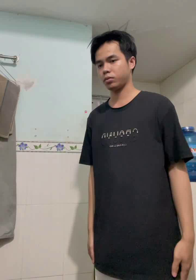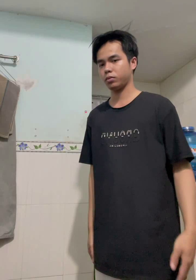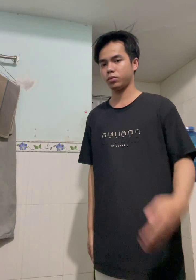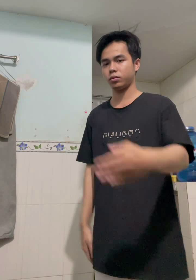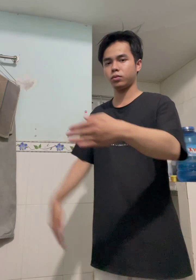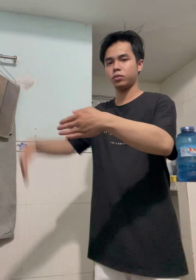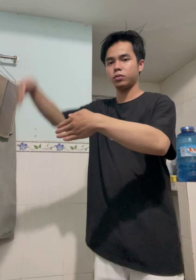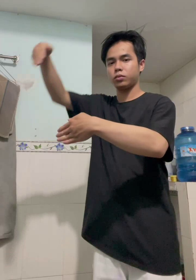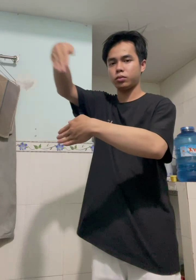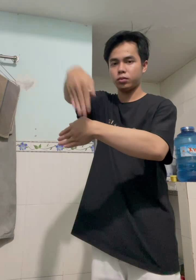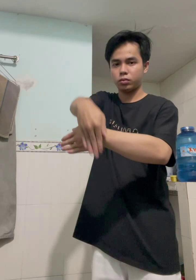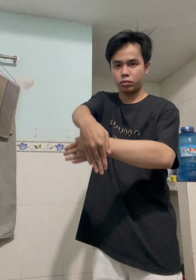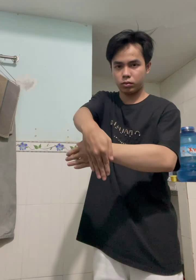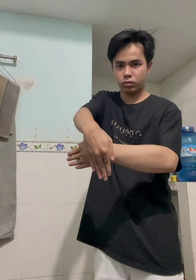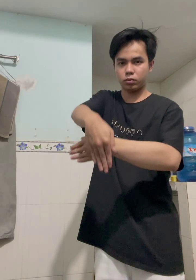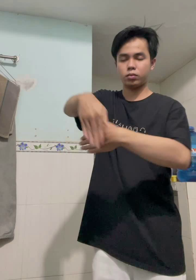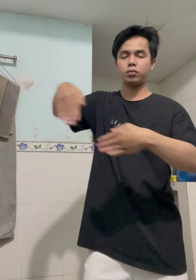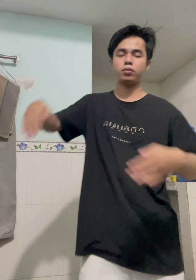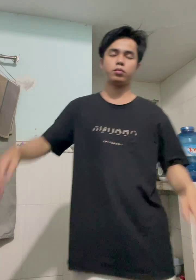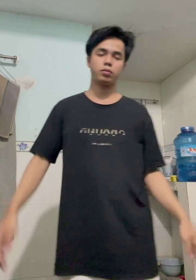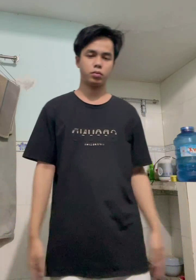buoi chieu